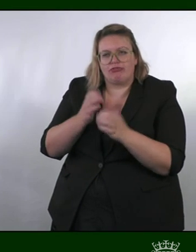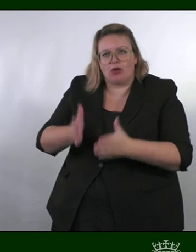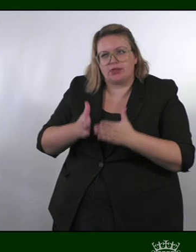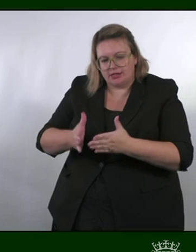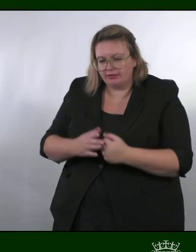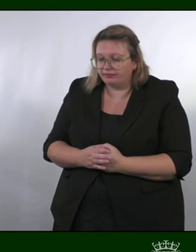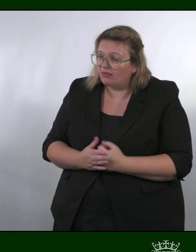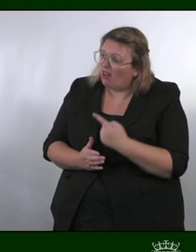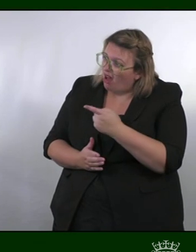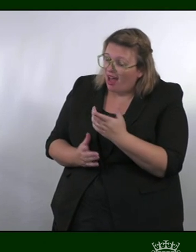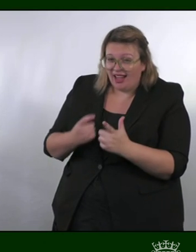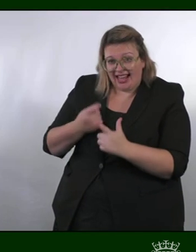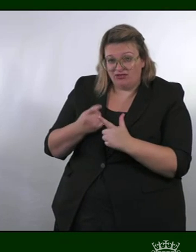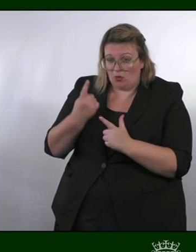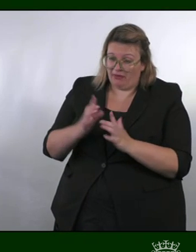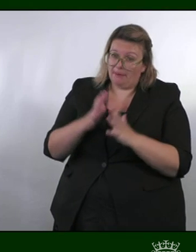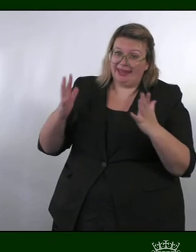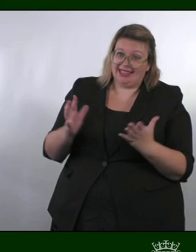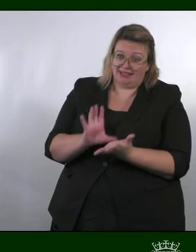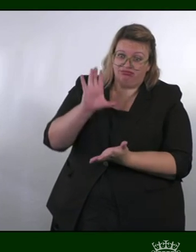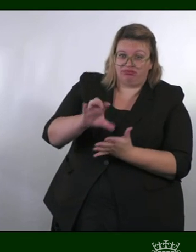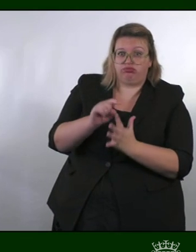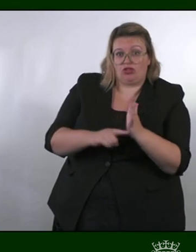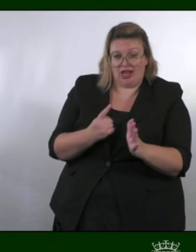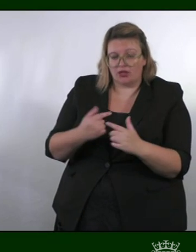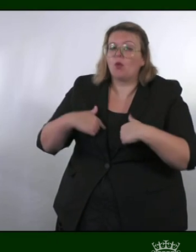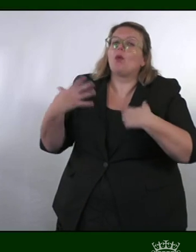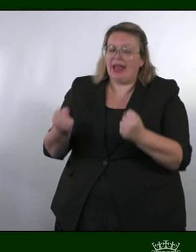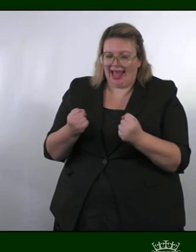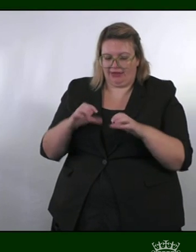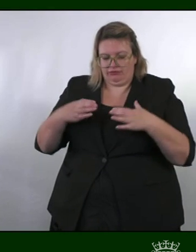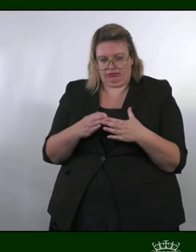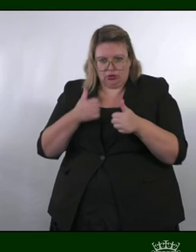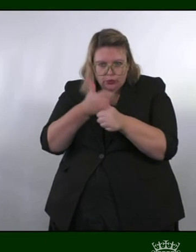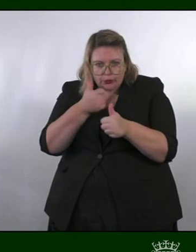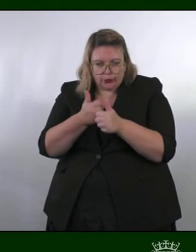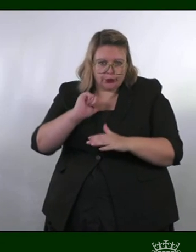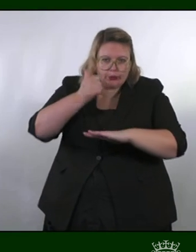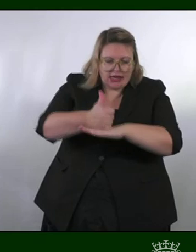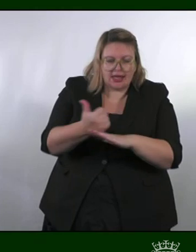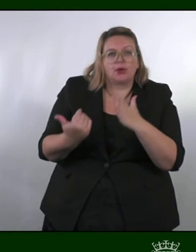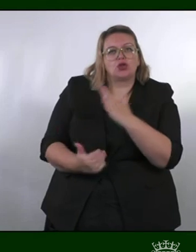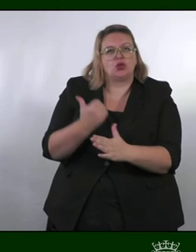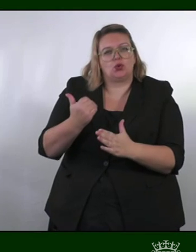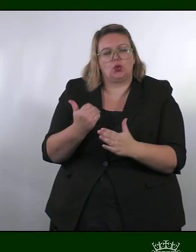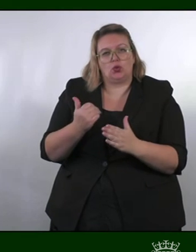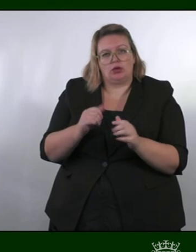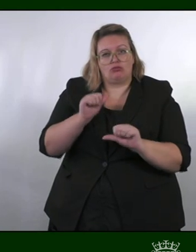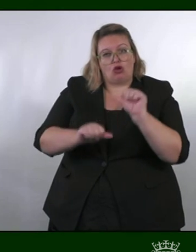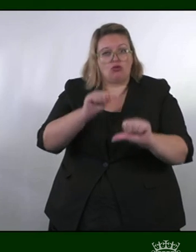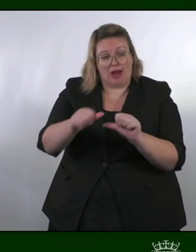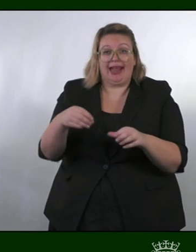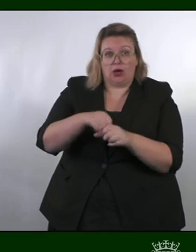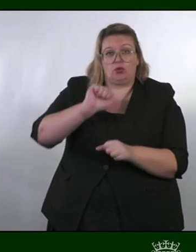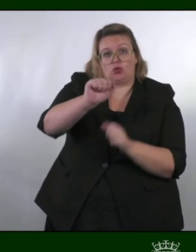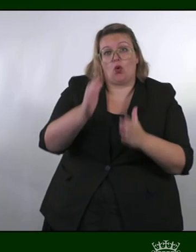I can tell my hon. Friend that the infrastructure delivery taskforce is already involved in delivering the health infrastructure programme, which includes Kettering General Hospital.